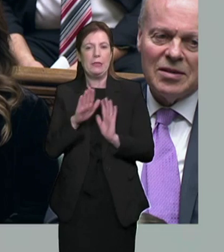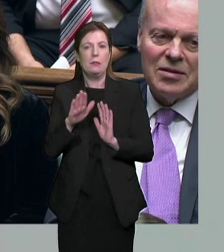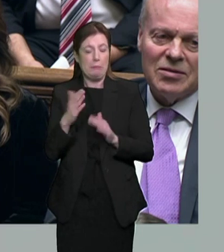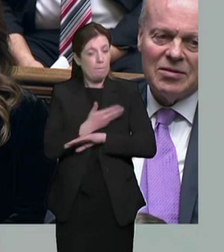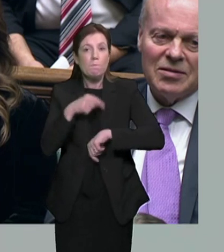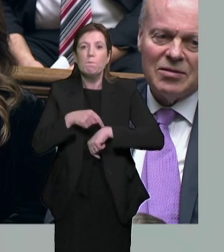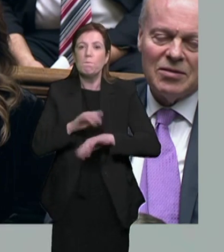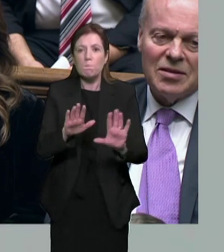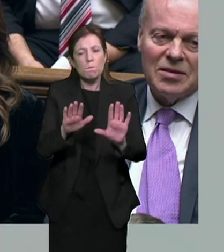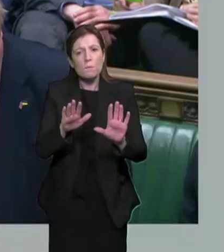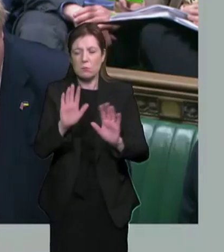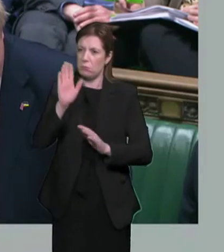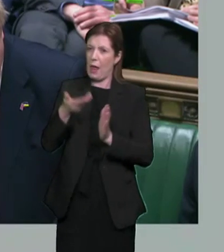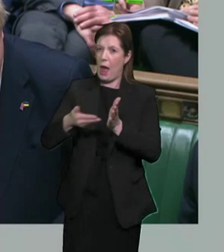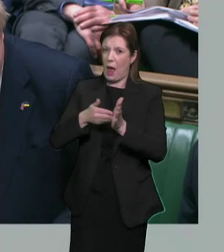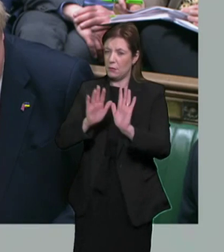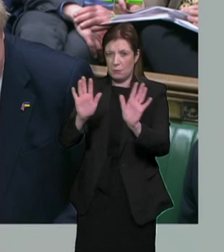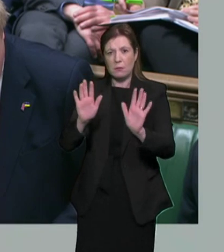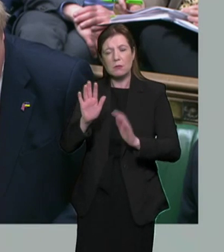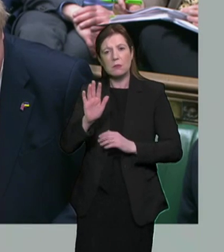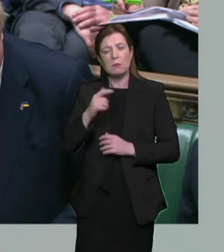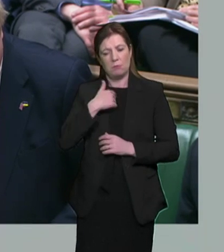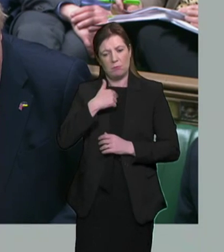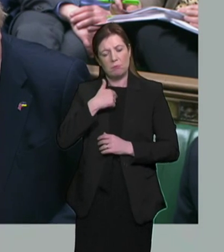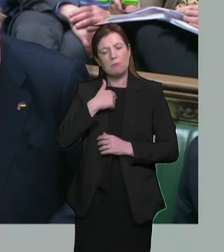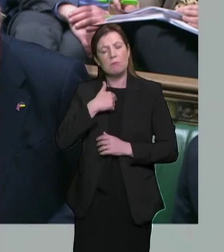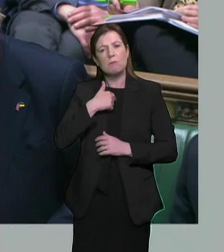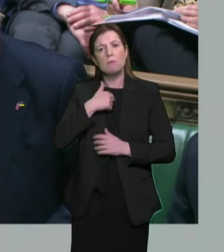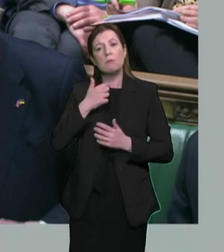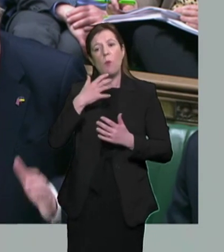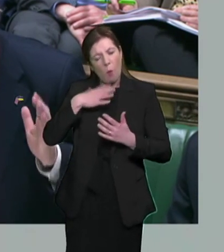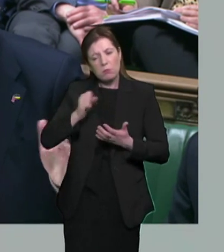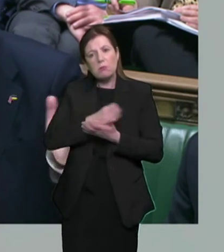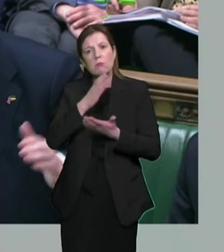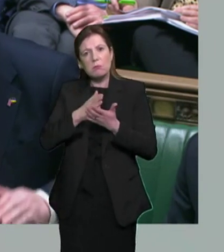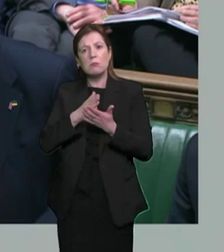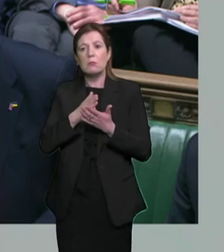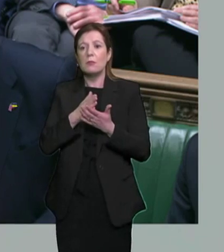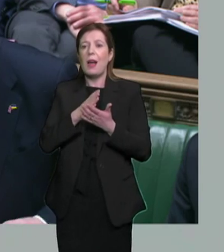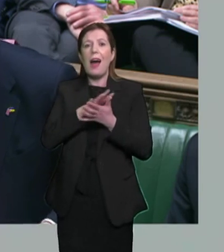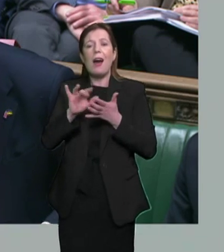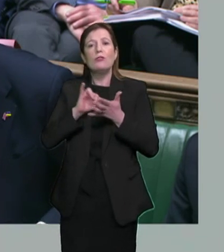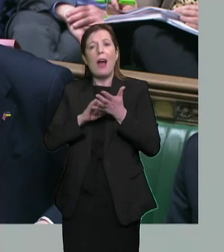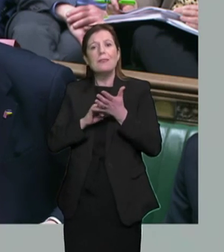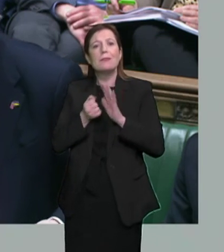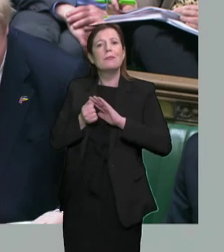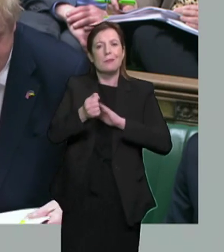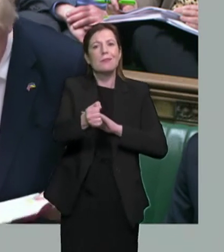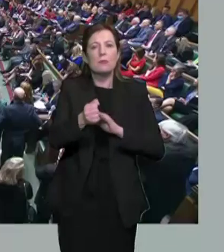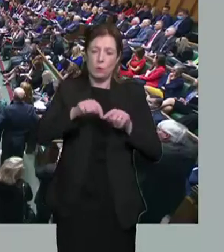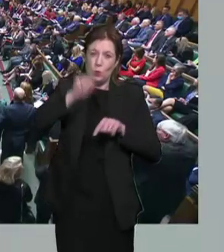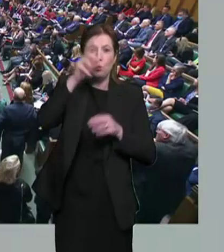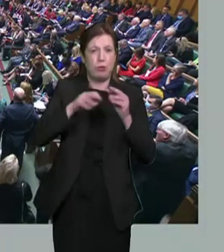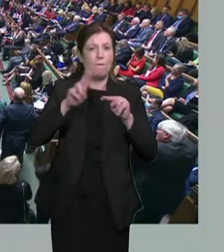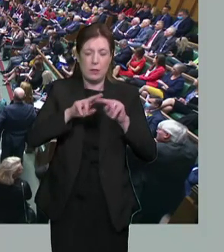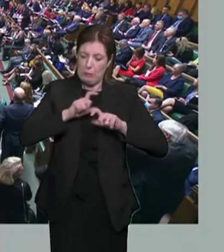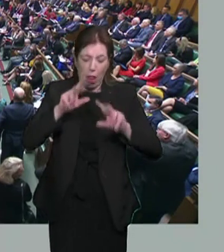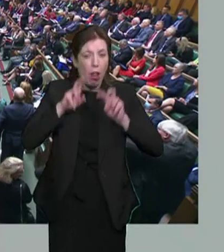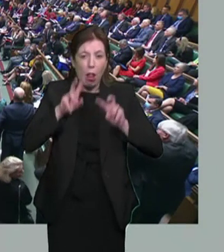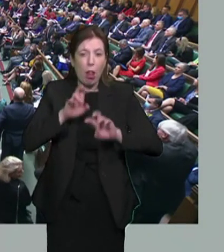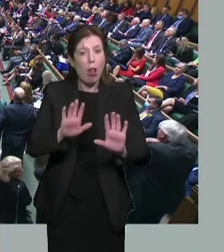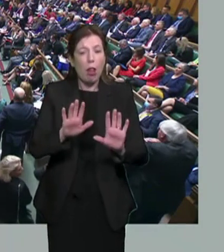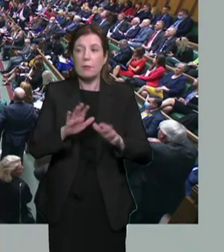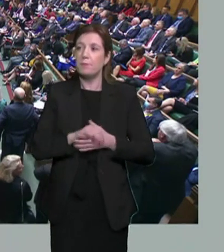And we continue to look at ways of making sure that high-speed rail goes direct to Bradford.